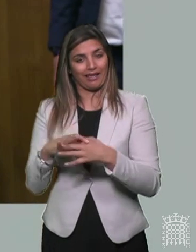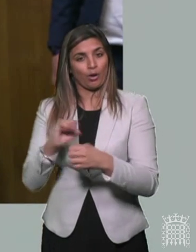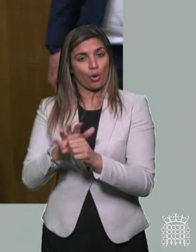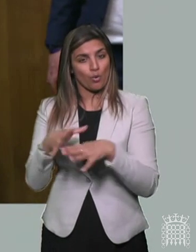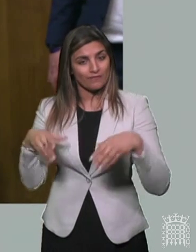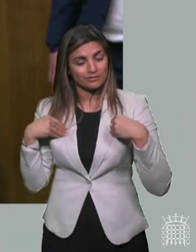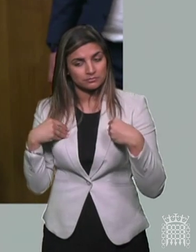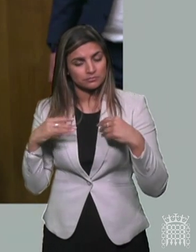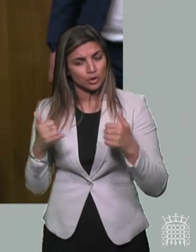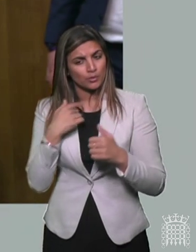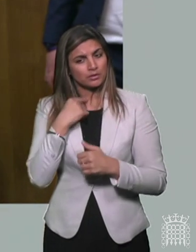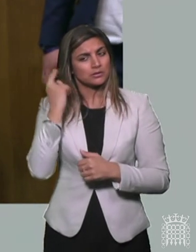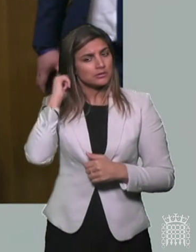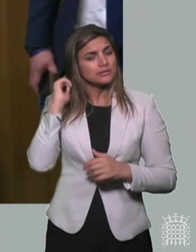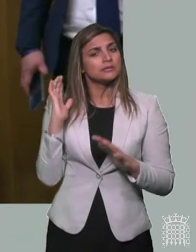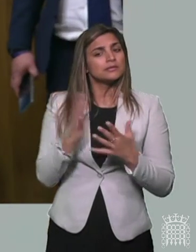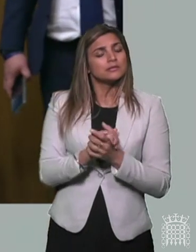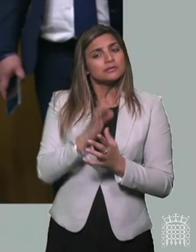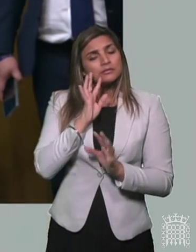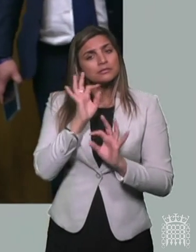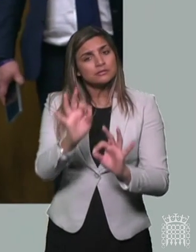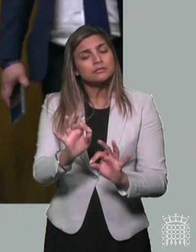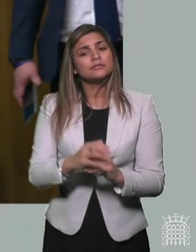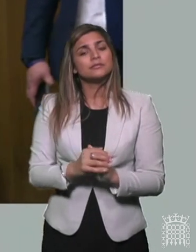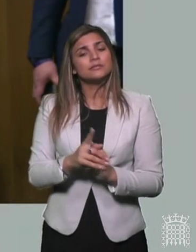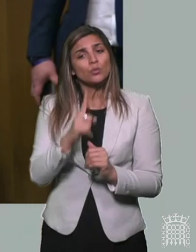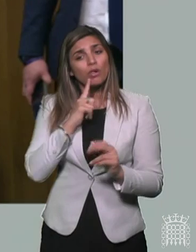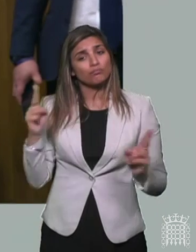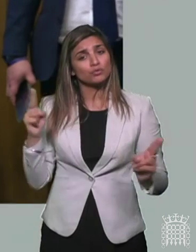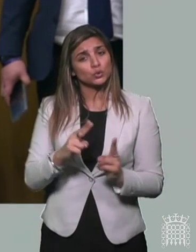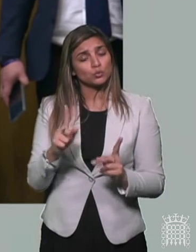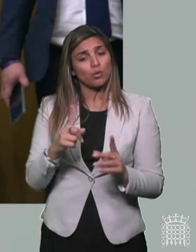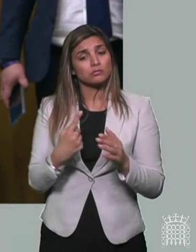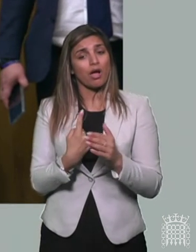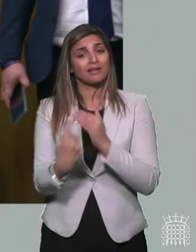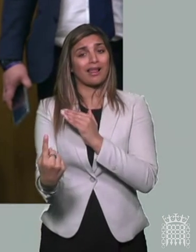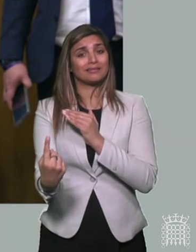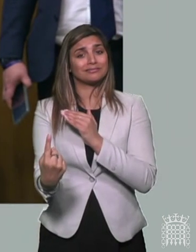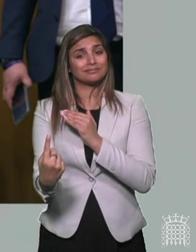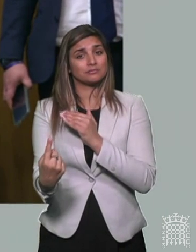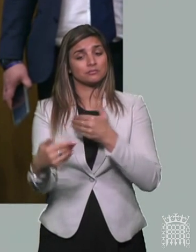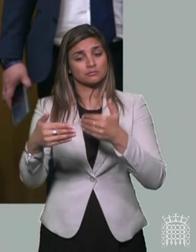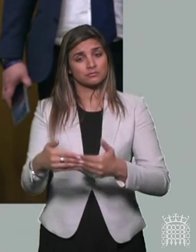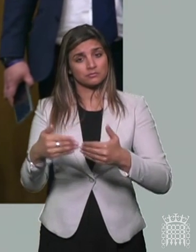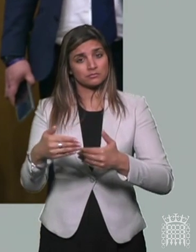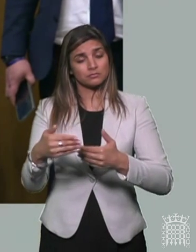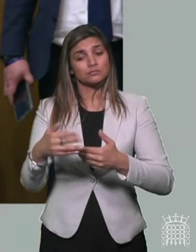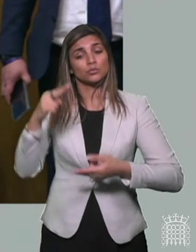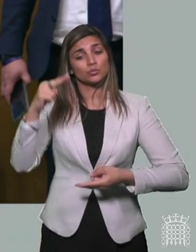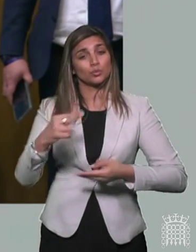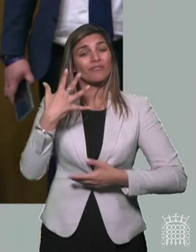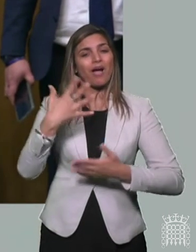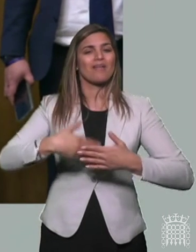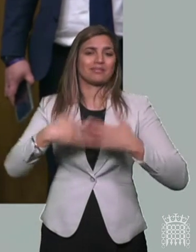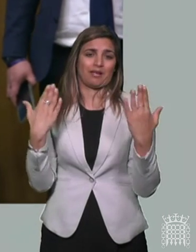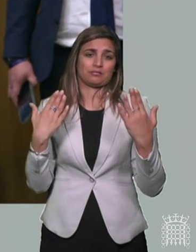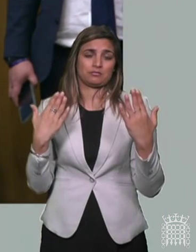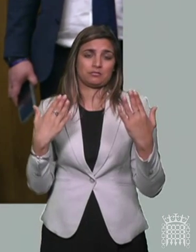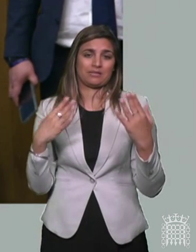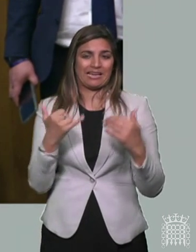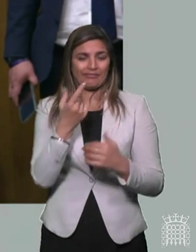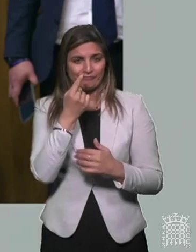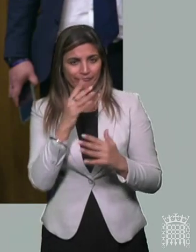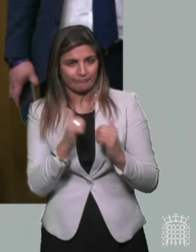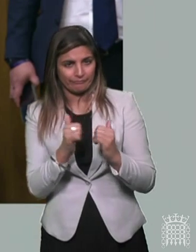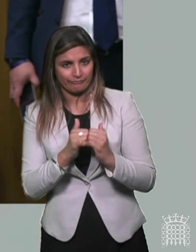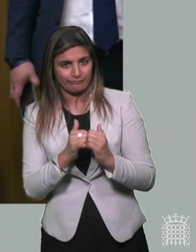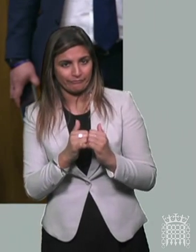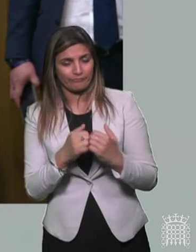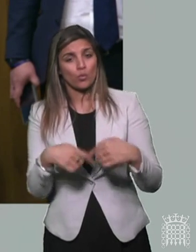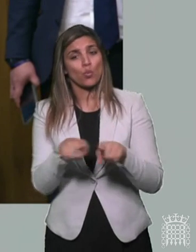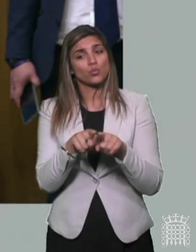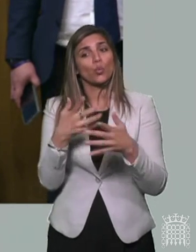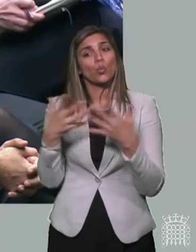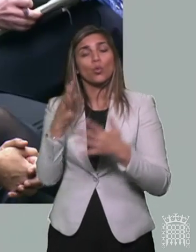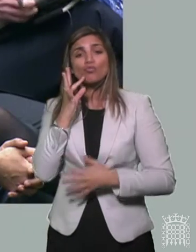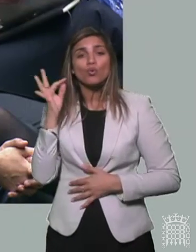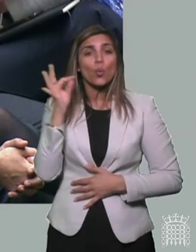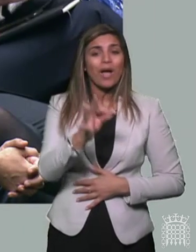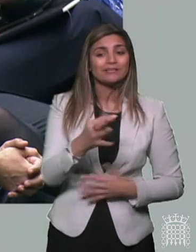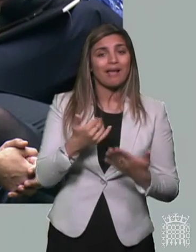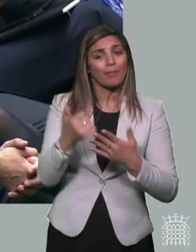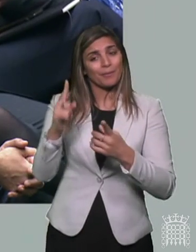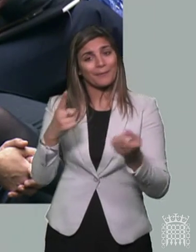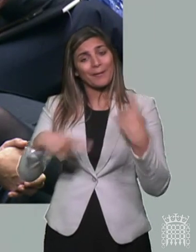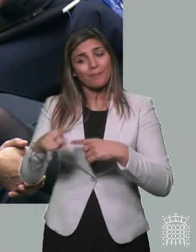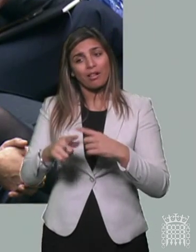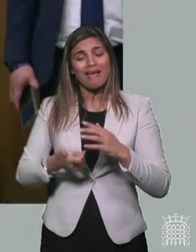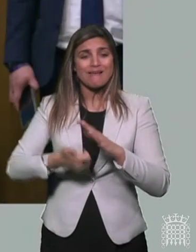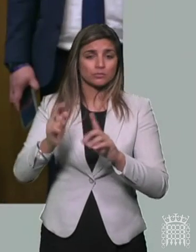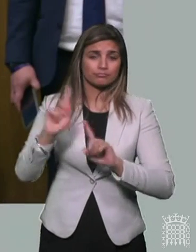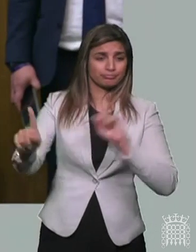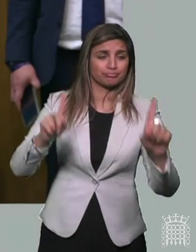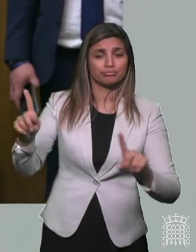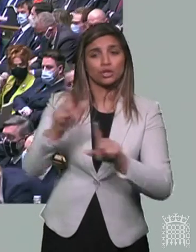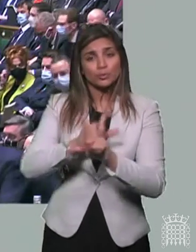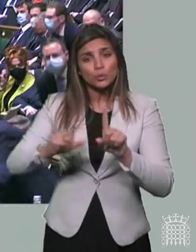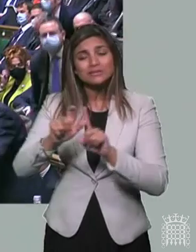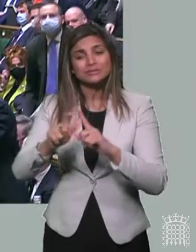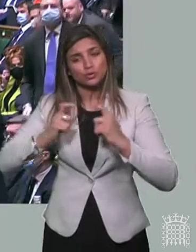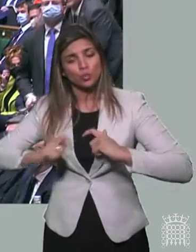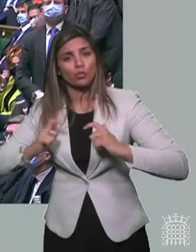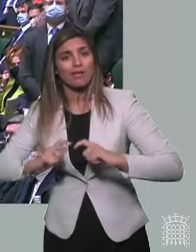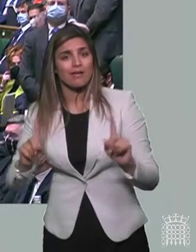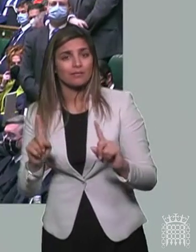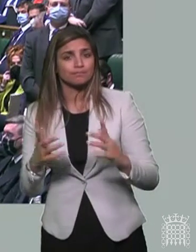With that in mind, will my right honourable Friend consider reducing the isolation period to five days if it is seen to be safe to do so, and also accepting any MACA—military aid to the civil authorities—requests that are received, to help get people back into the community and into social care?